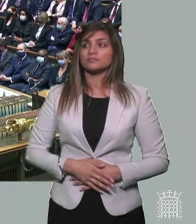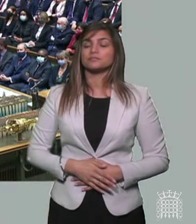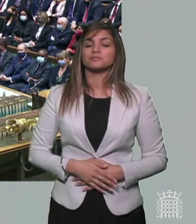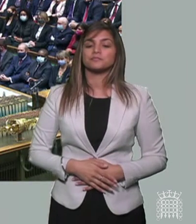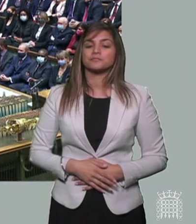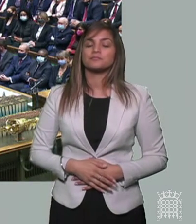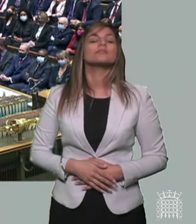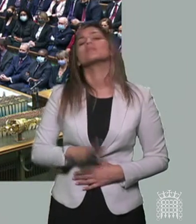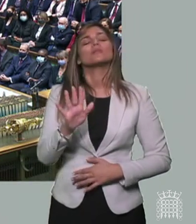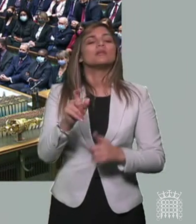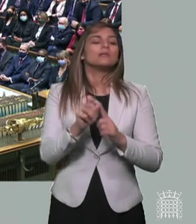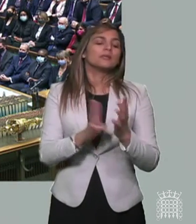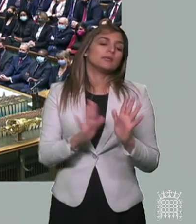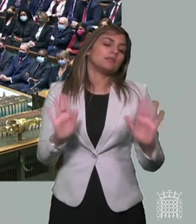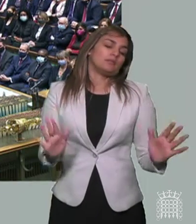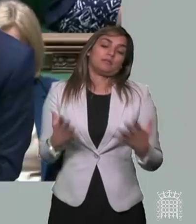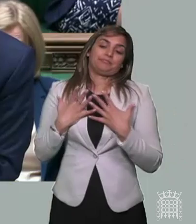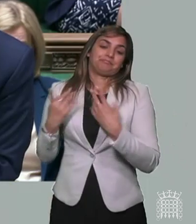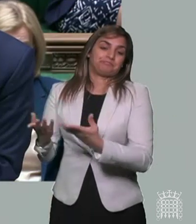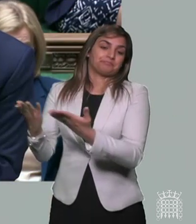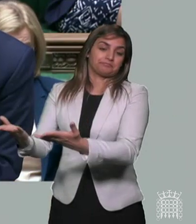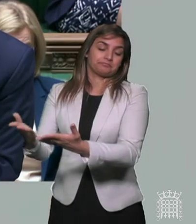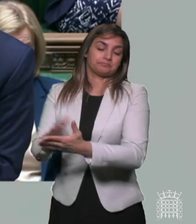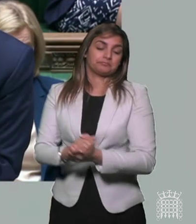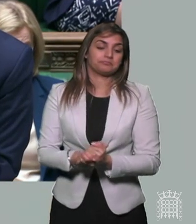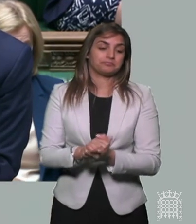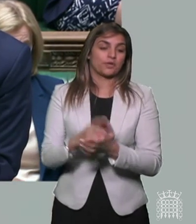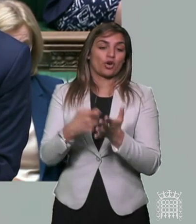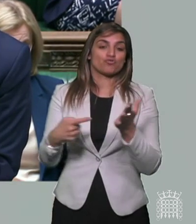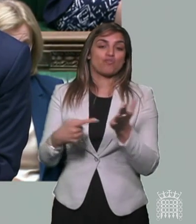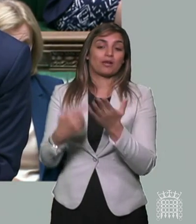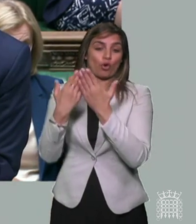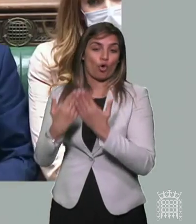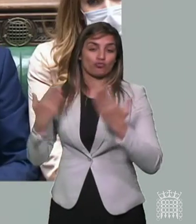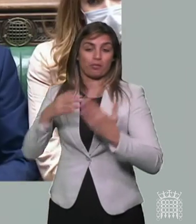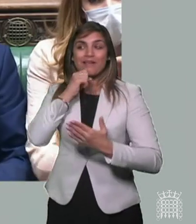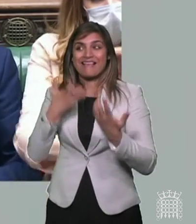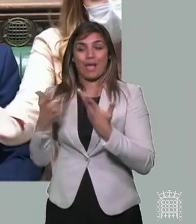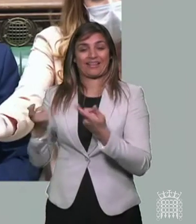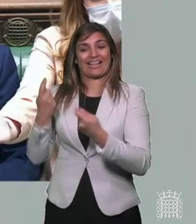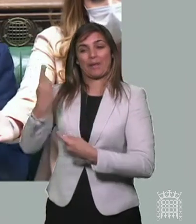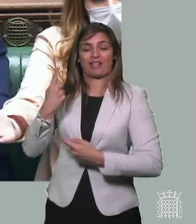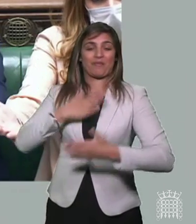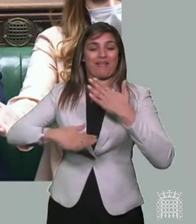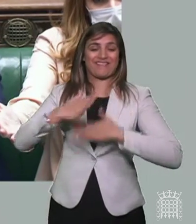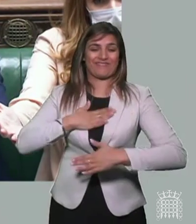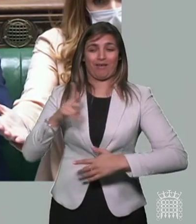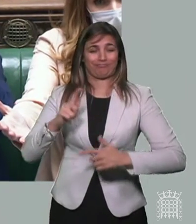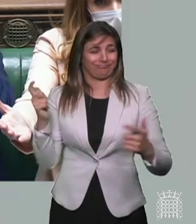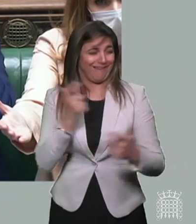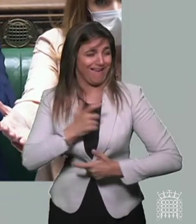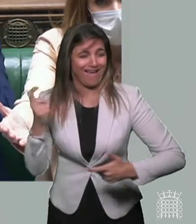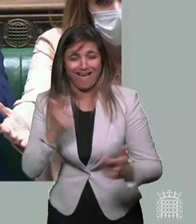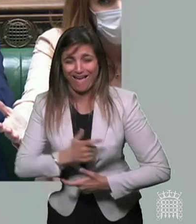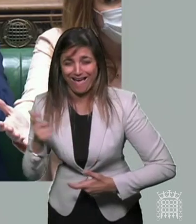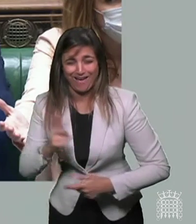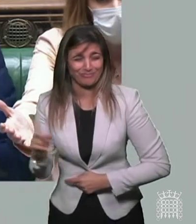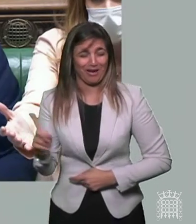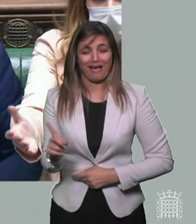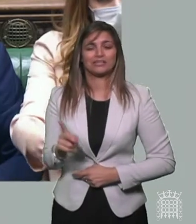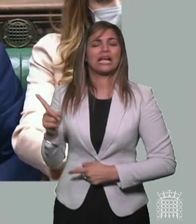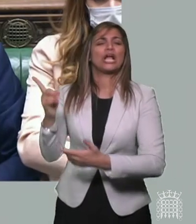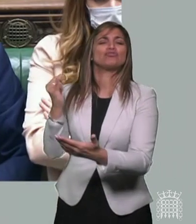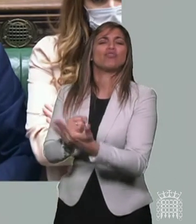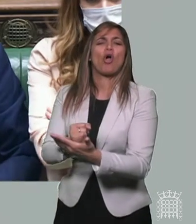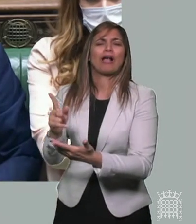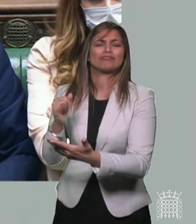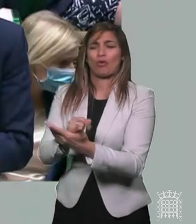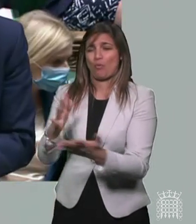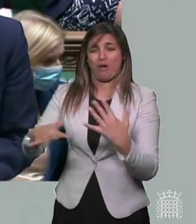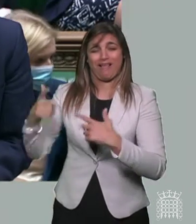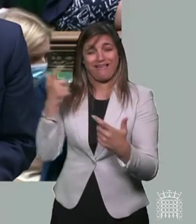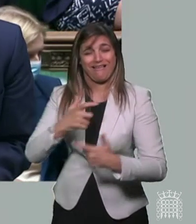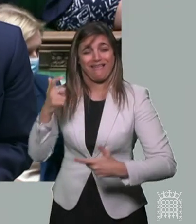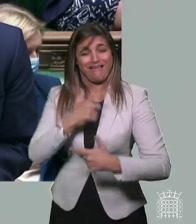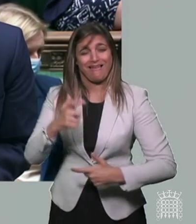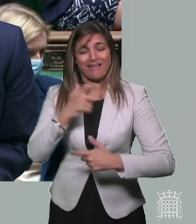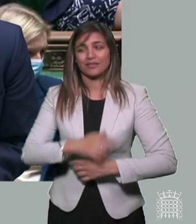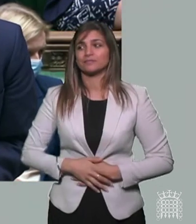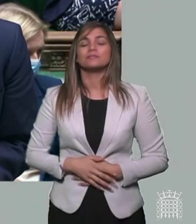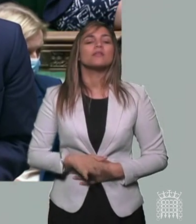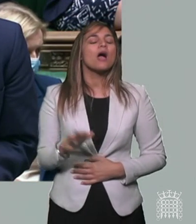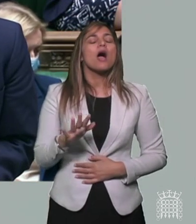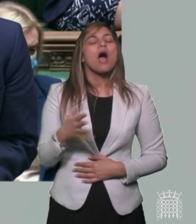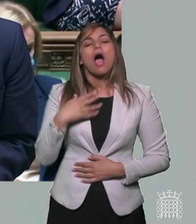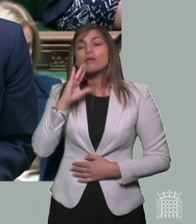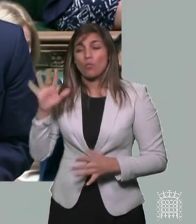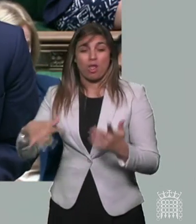It is up to the right honourable and learned Gentleman to choose how he conducts himself in this place, and he is wrong— He is wrong.